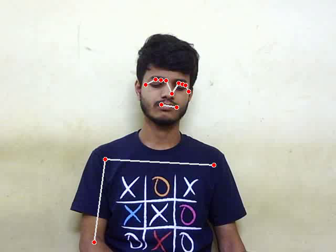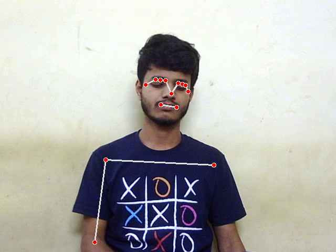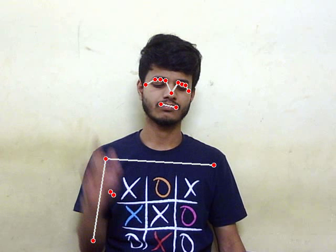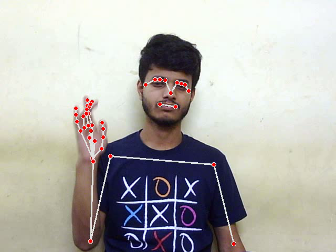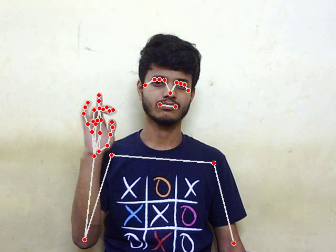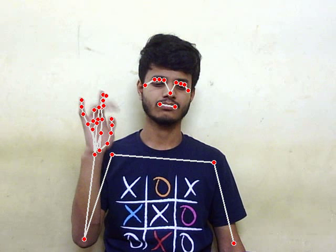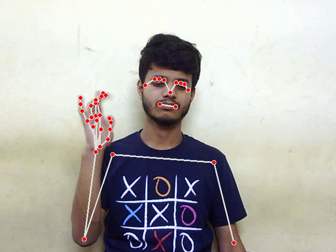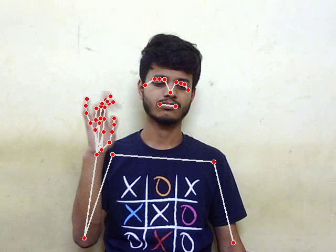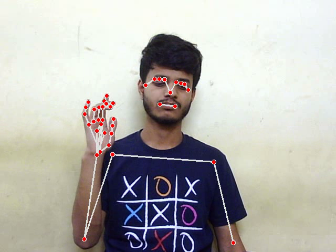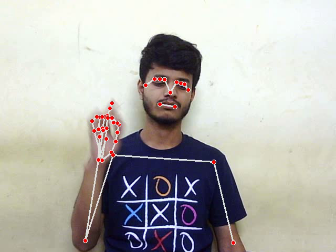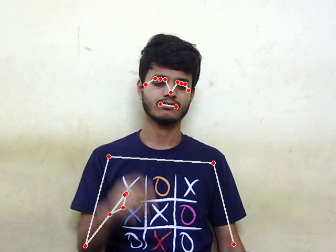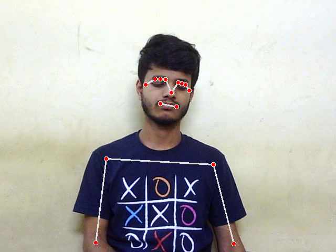why